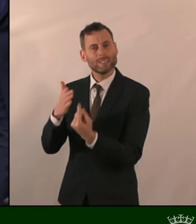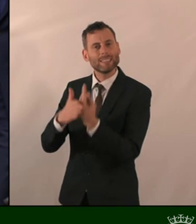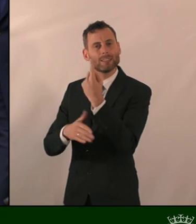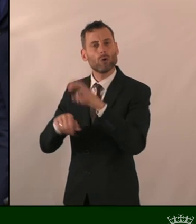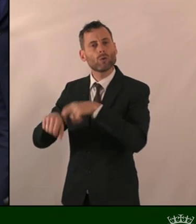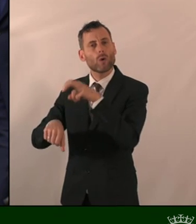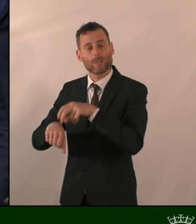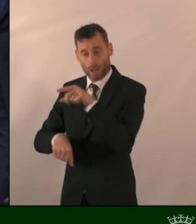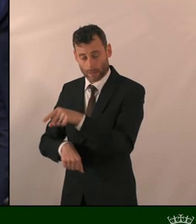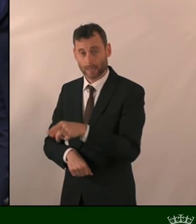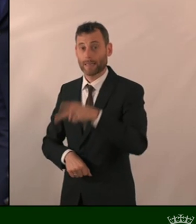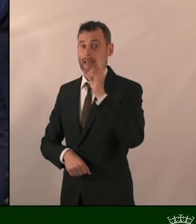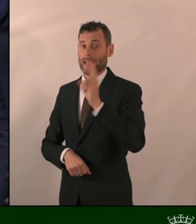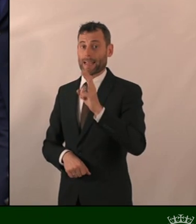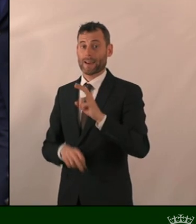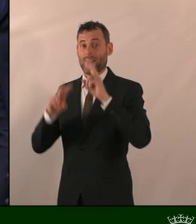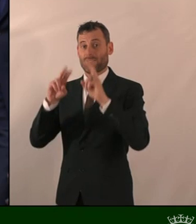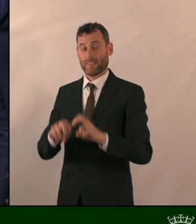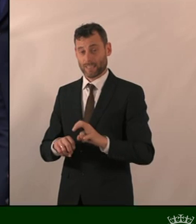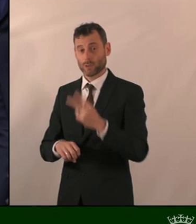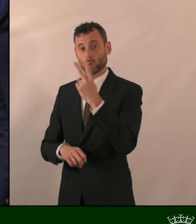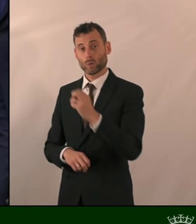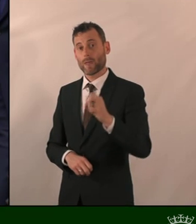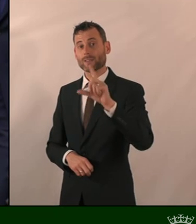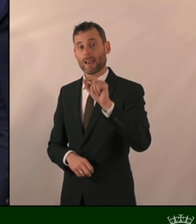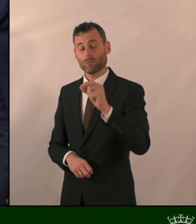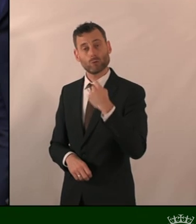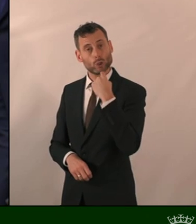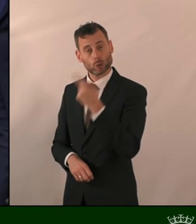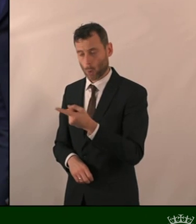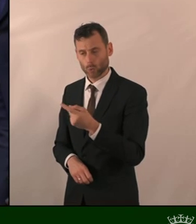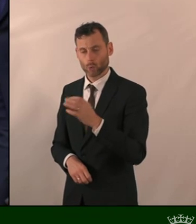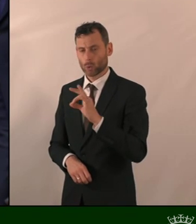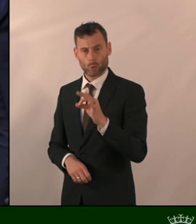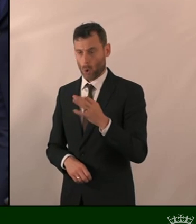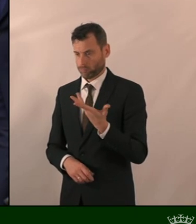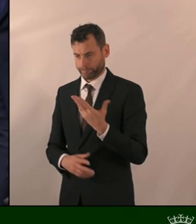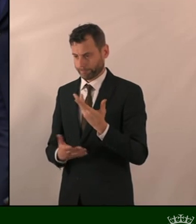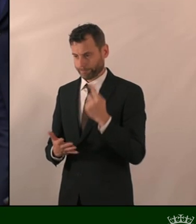He was then investigated again in 2011 and told there were no further grounds for taking any action.